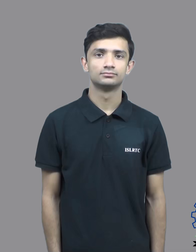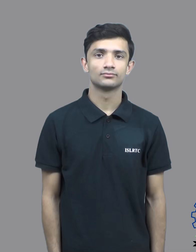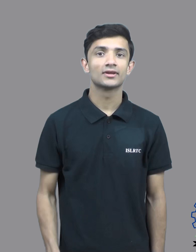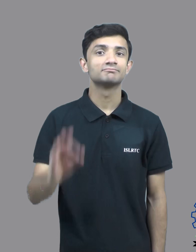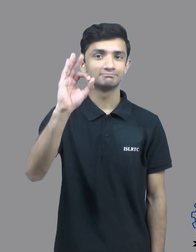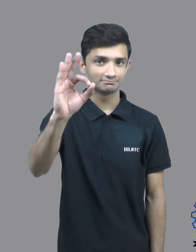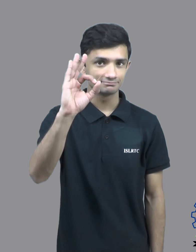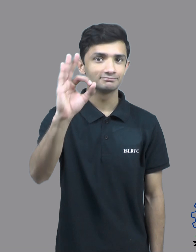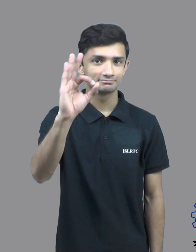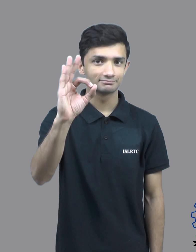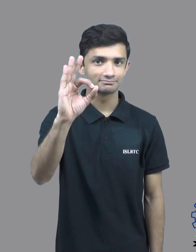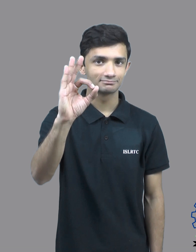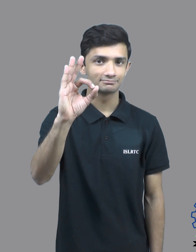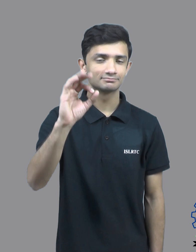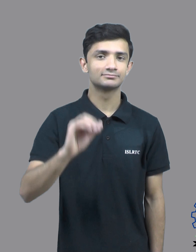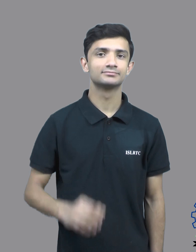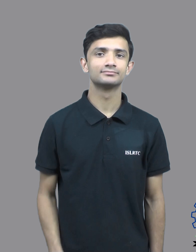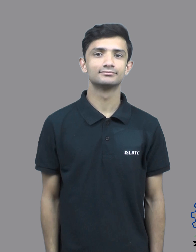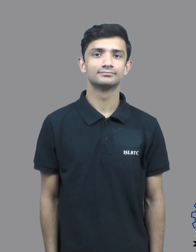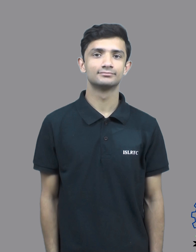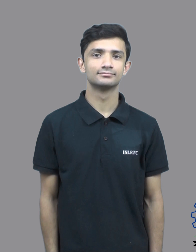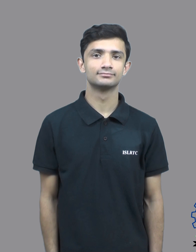Good